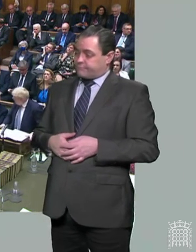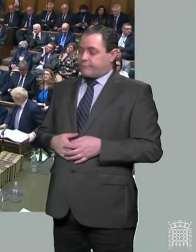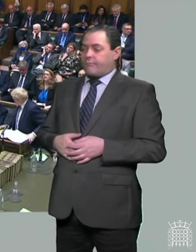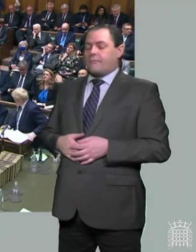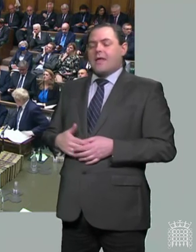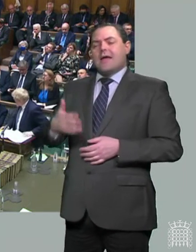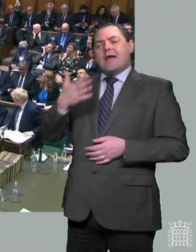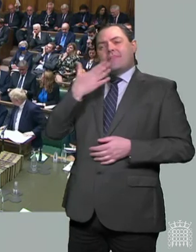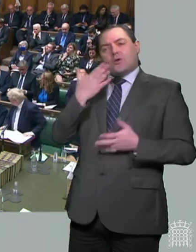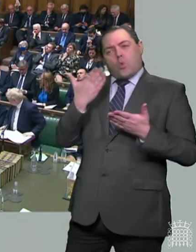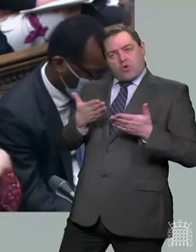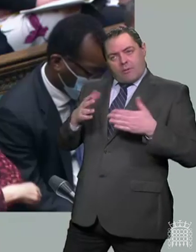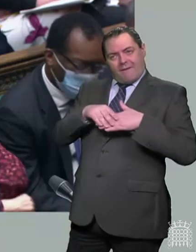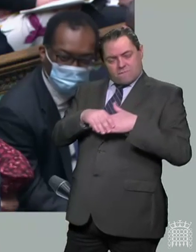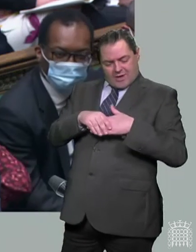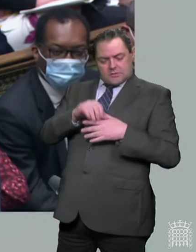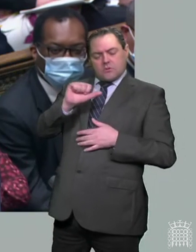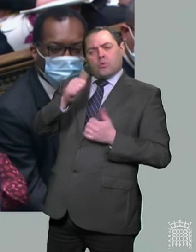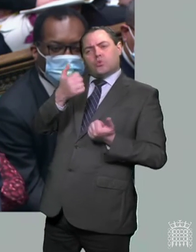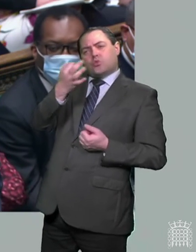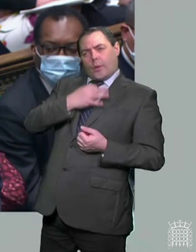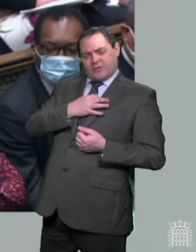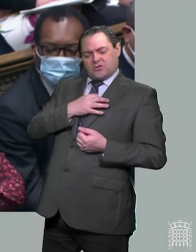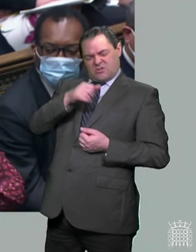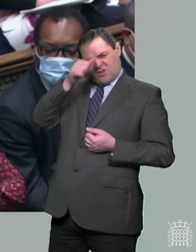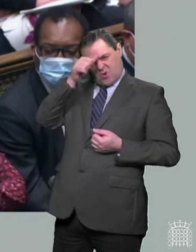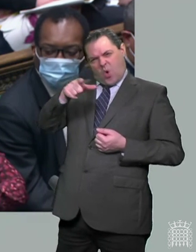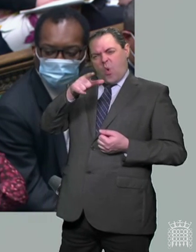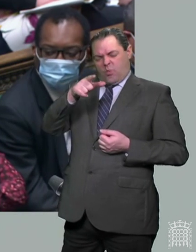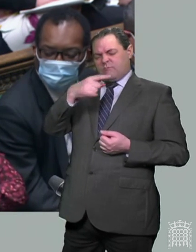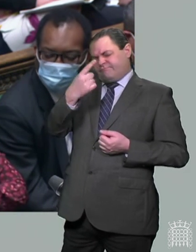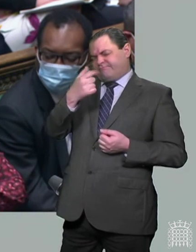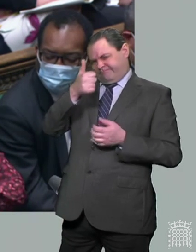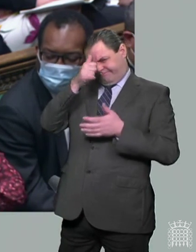I thank my honourable Friend very much for his question; he knows whereof he speaks.